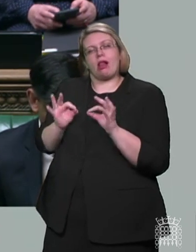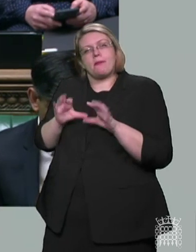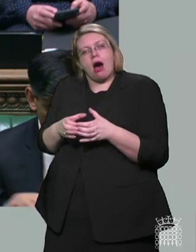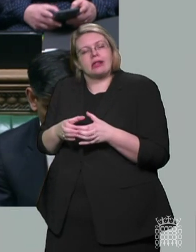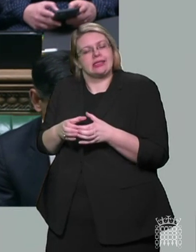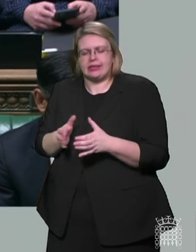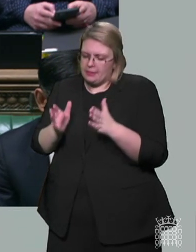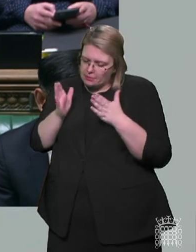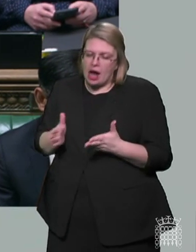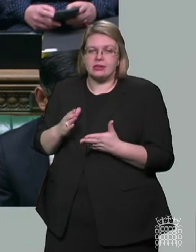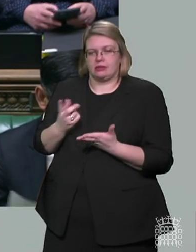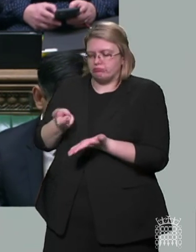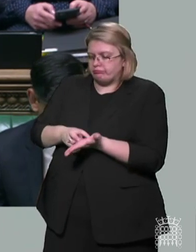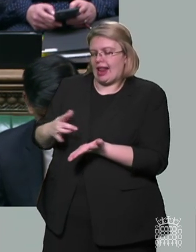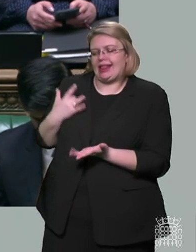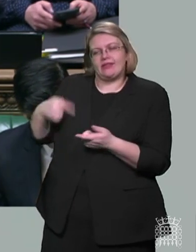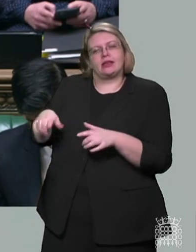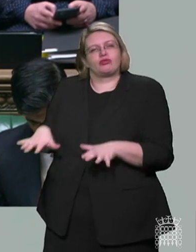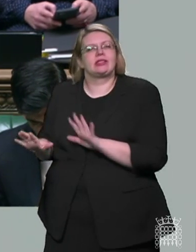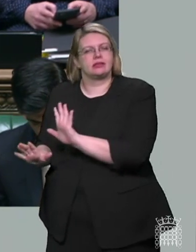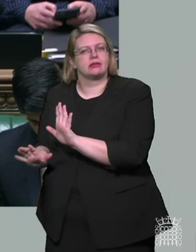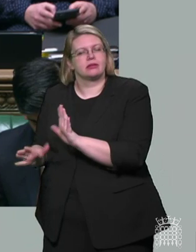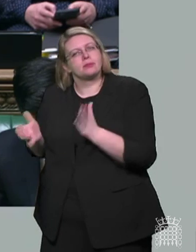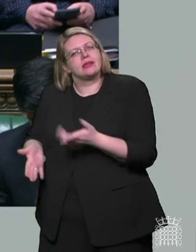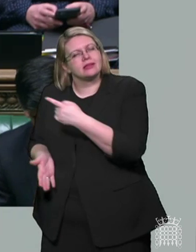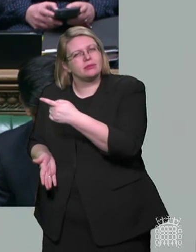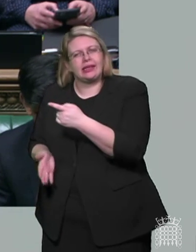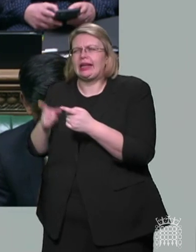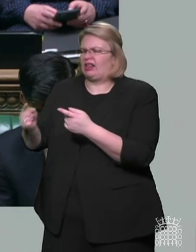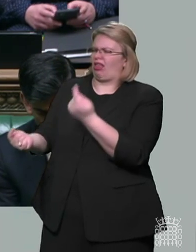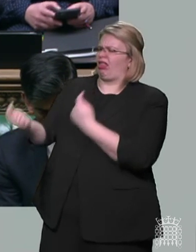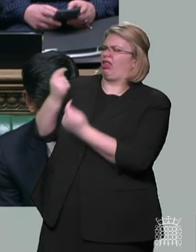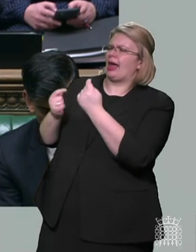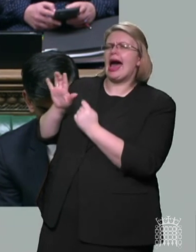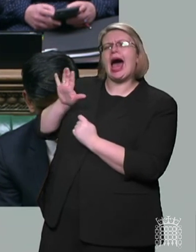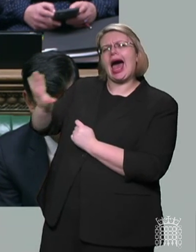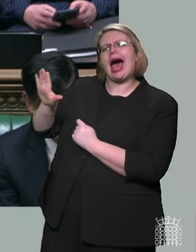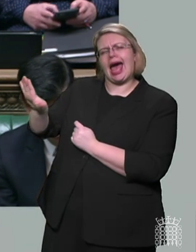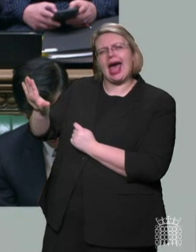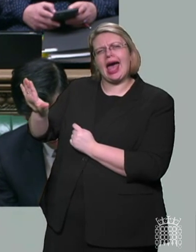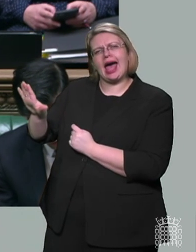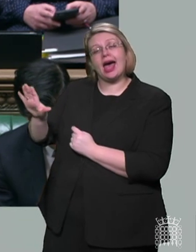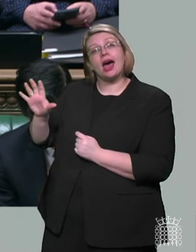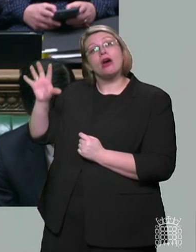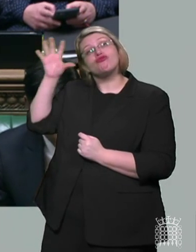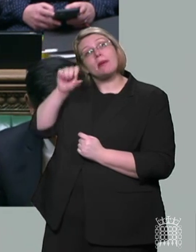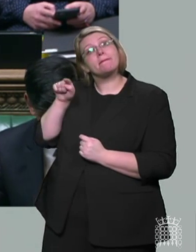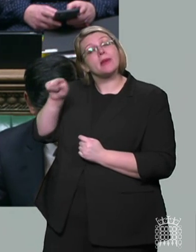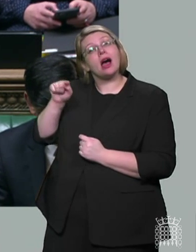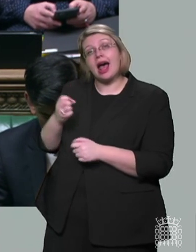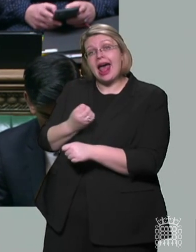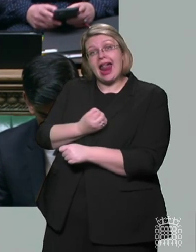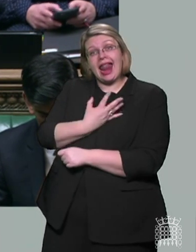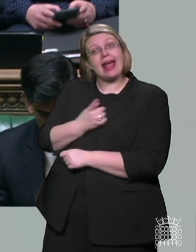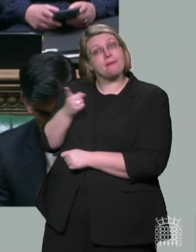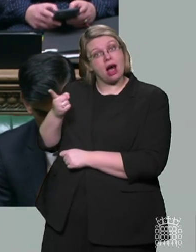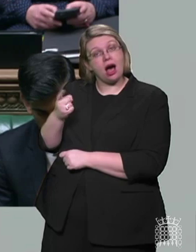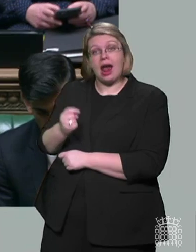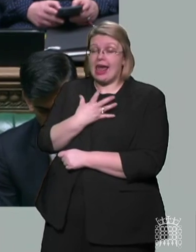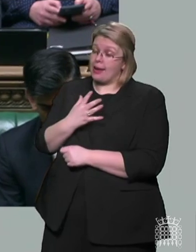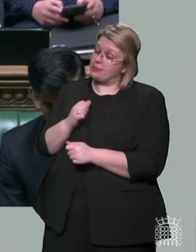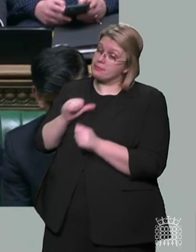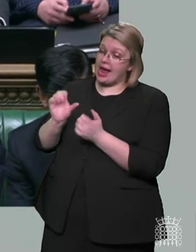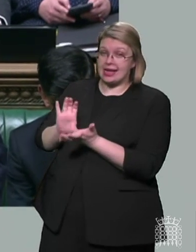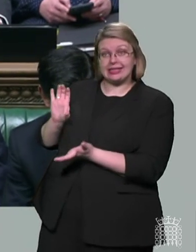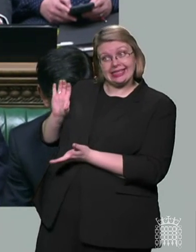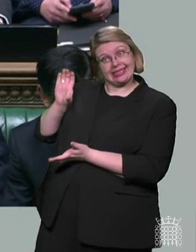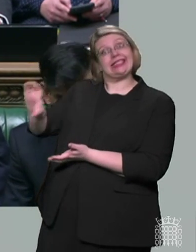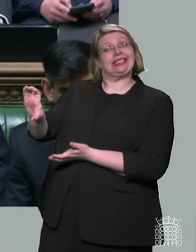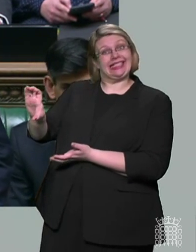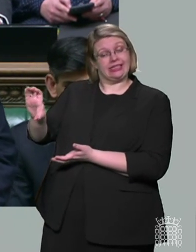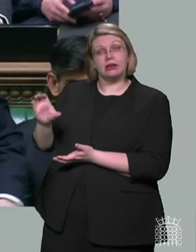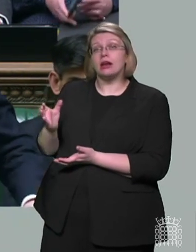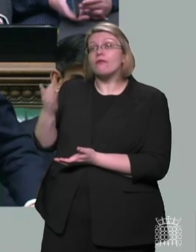Before the right honourable and learned Gentleman starts chucking it around, I just remind him that the largest single corporate donation to the Labour party came from a member of the Chinese communist party.